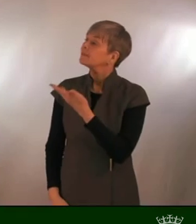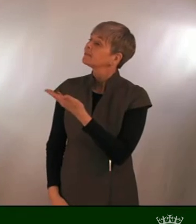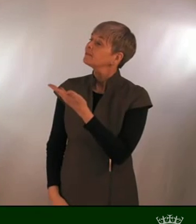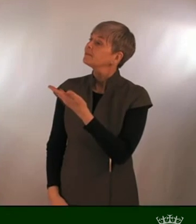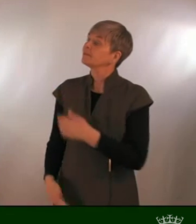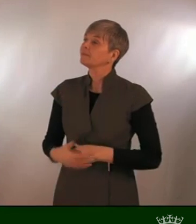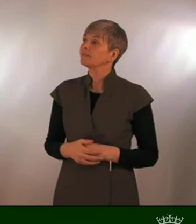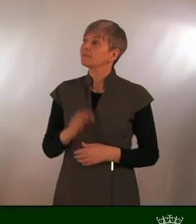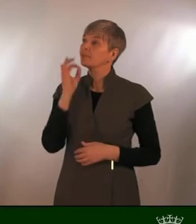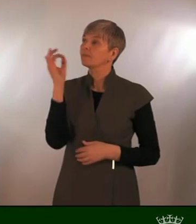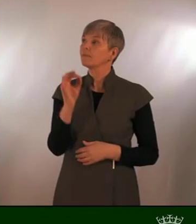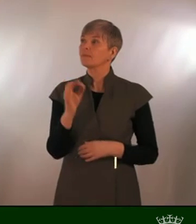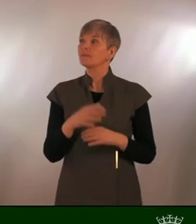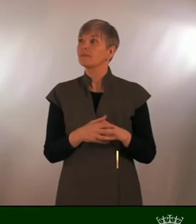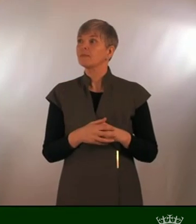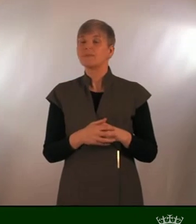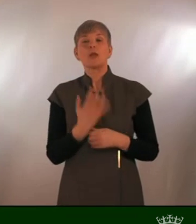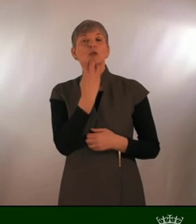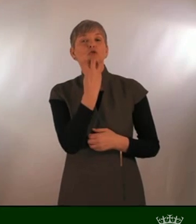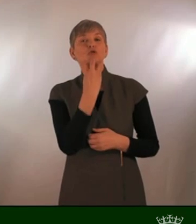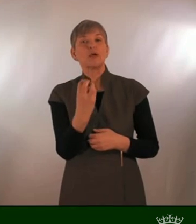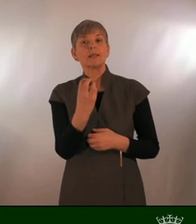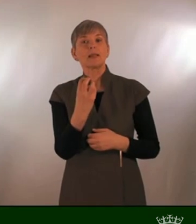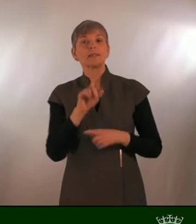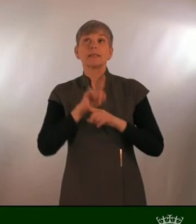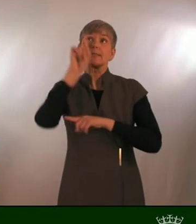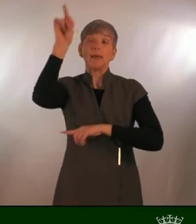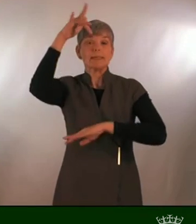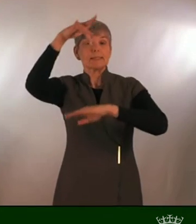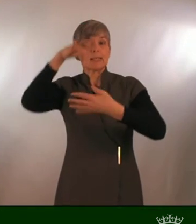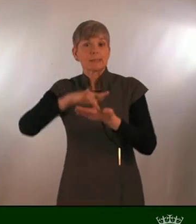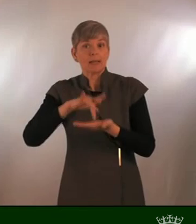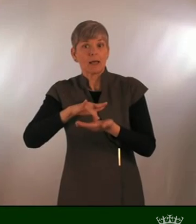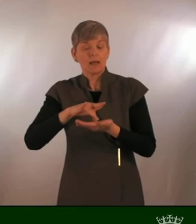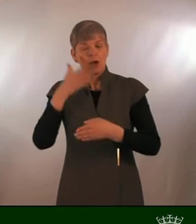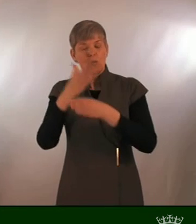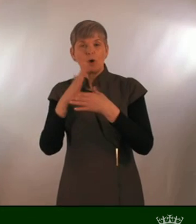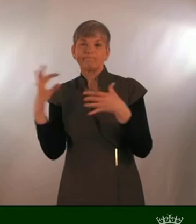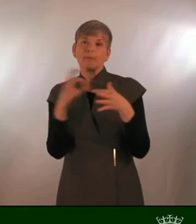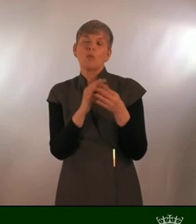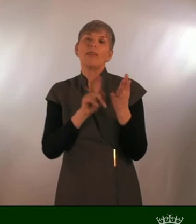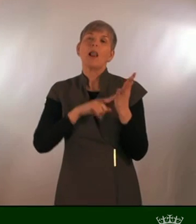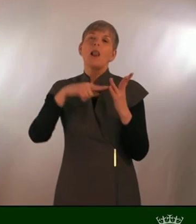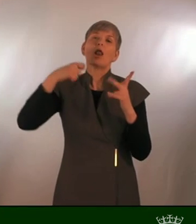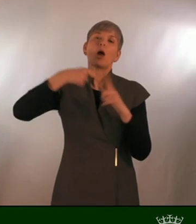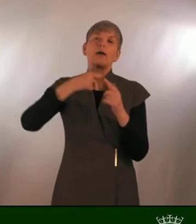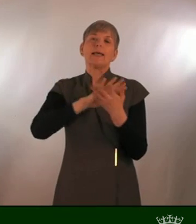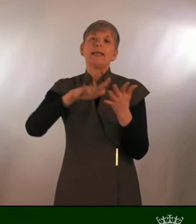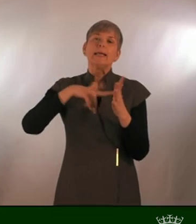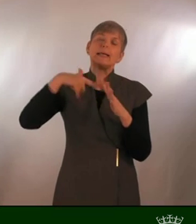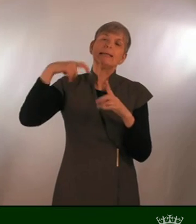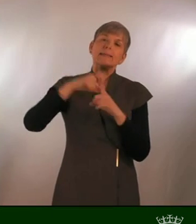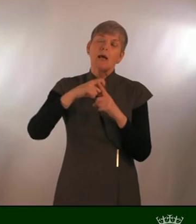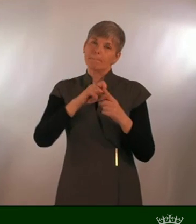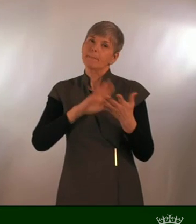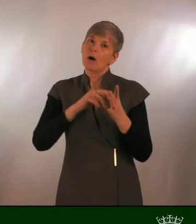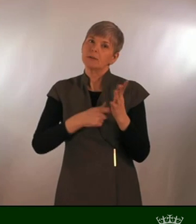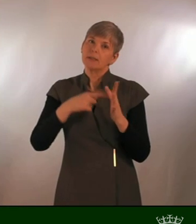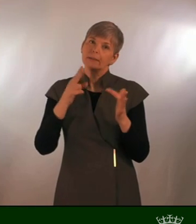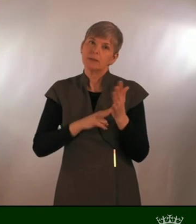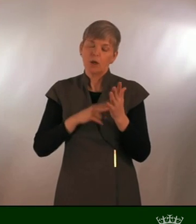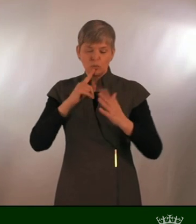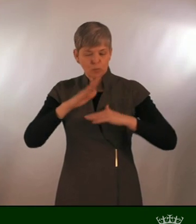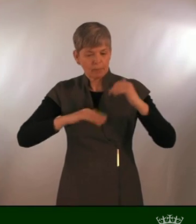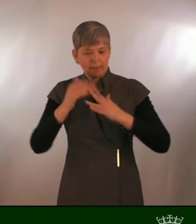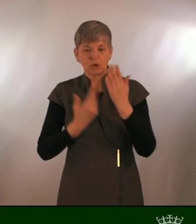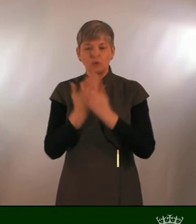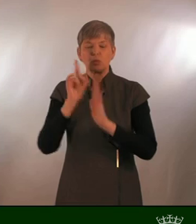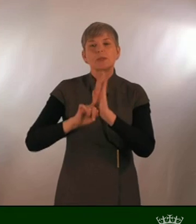The Shetland Space Centre, a limited company in my constituency, is working in partnership with Lockheed Martin to build a sustainable space economy in Shetland.